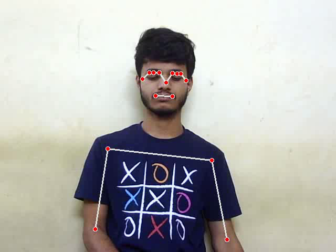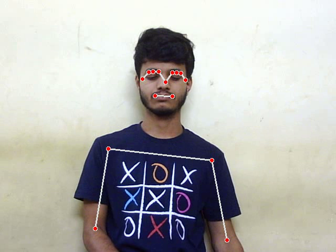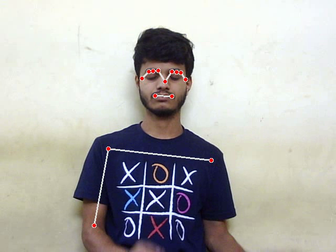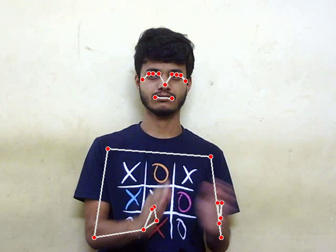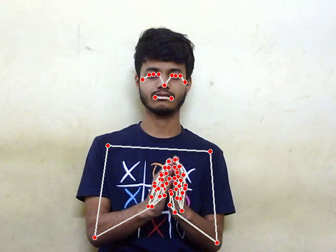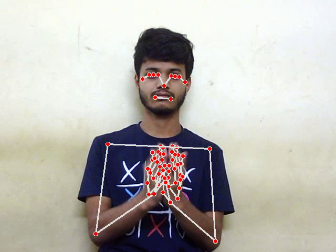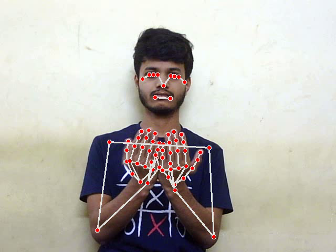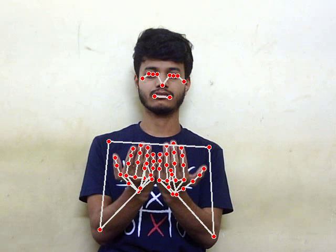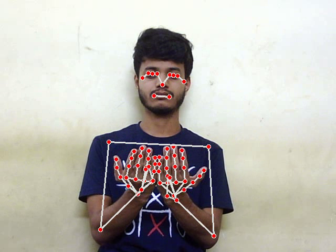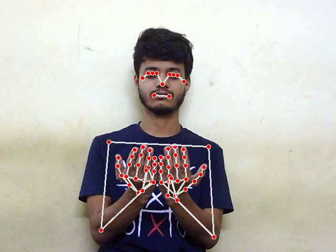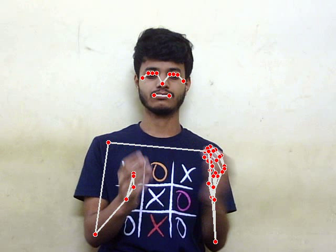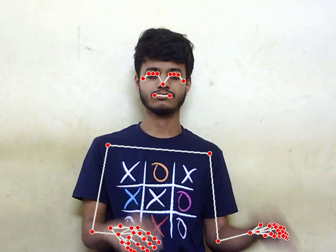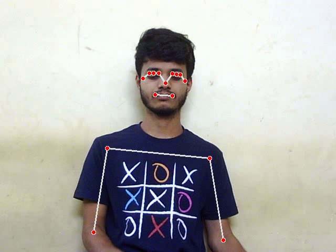book